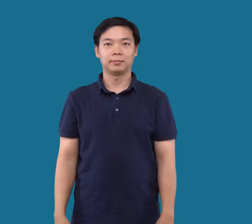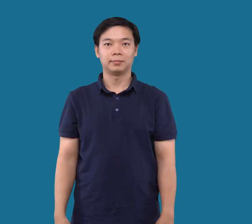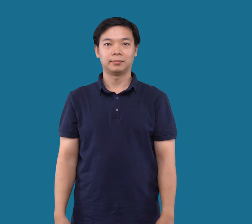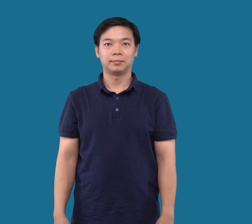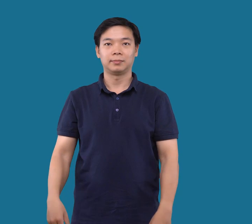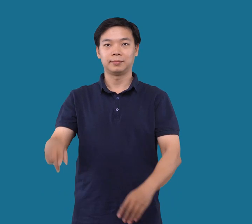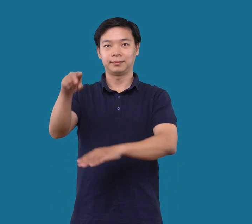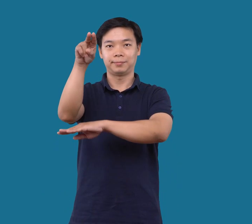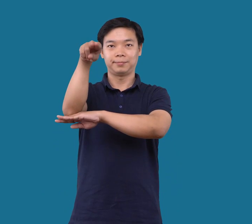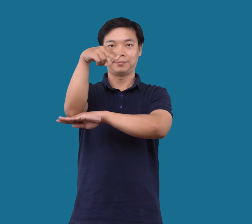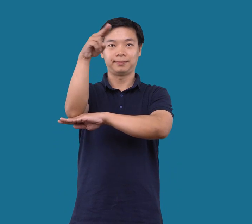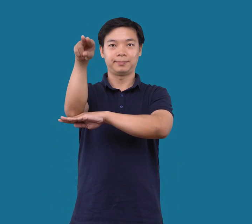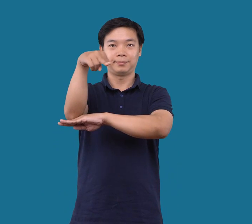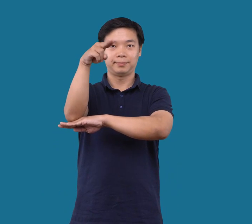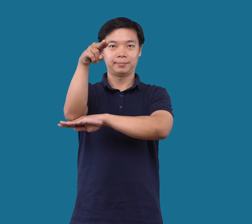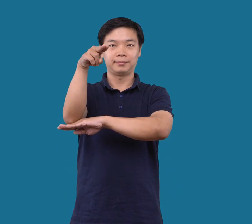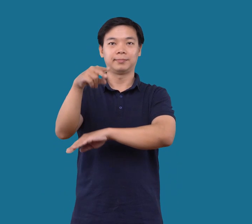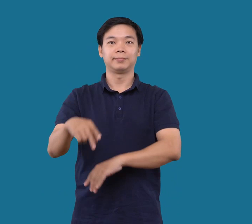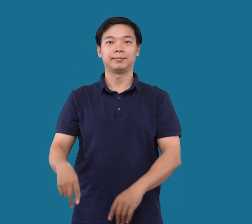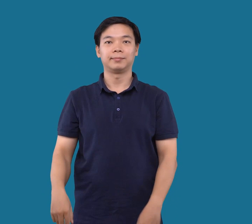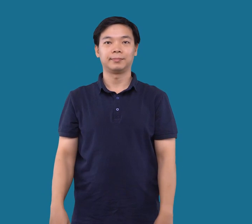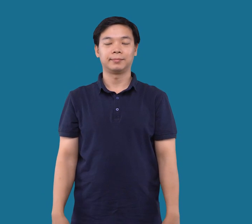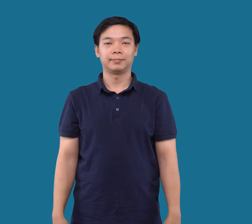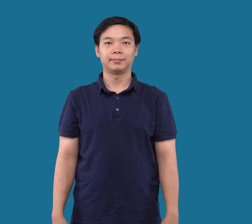con ngỗng